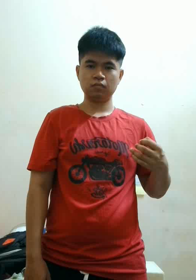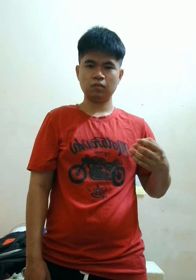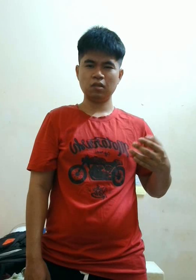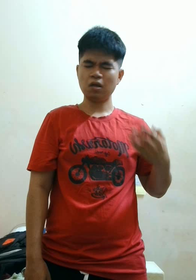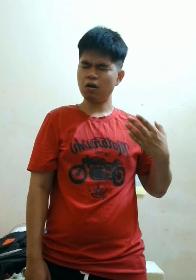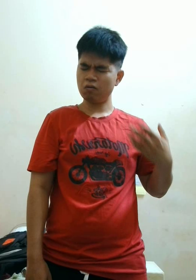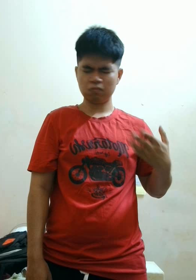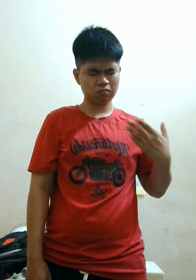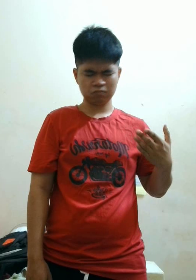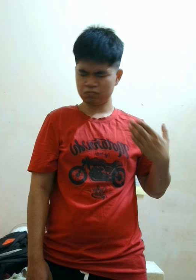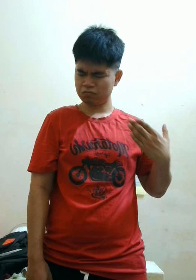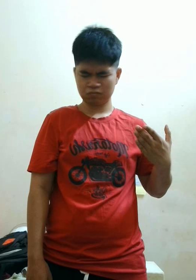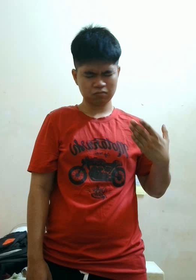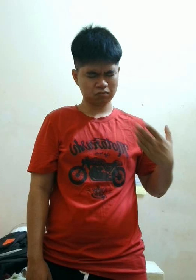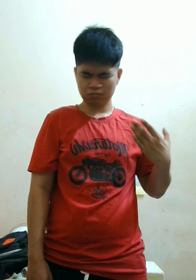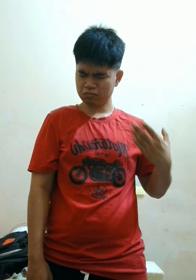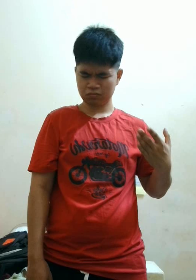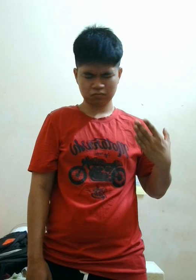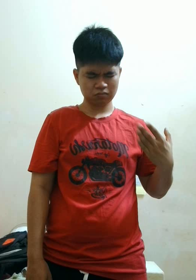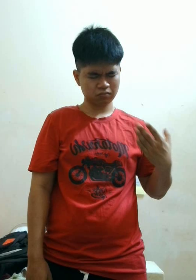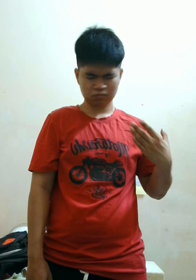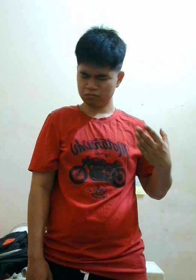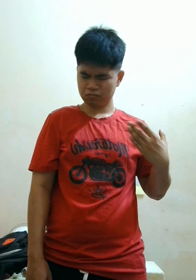nong